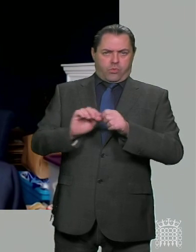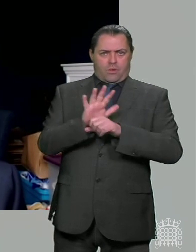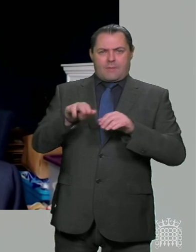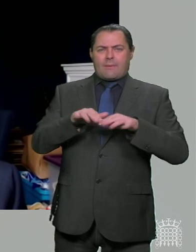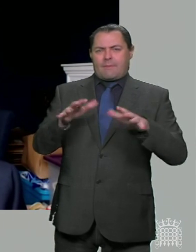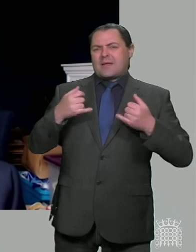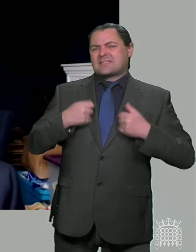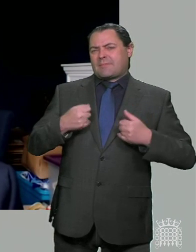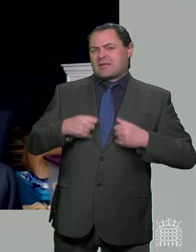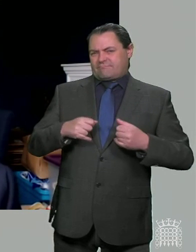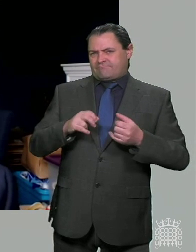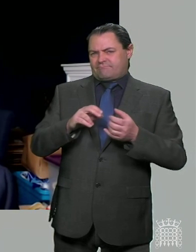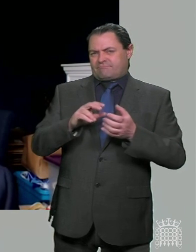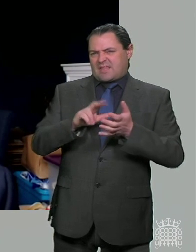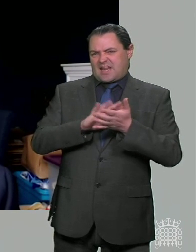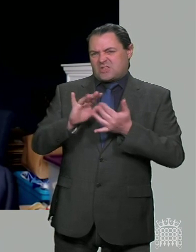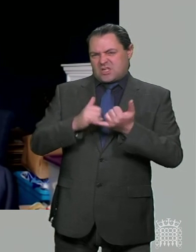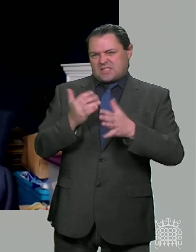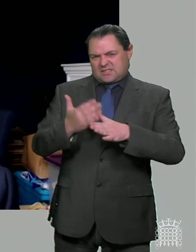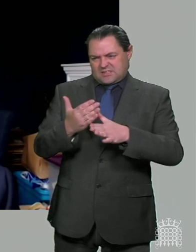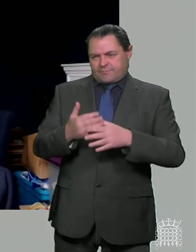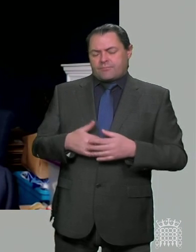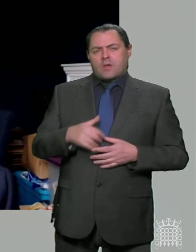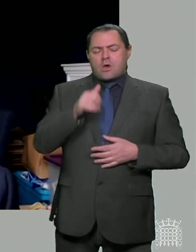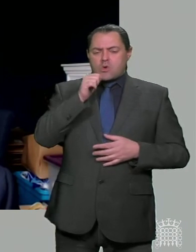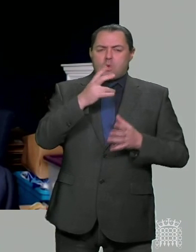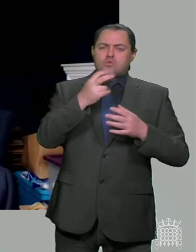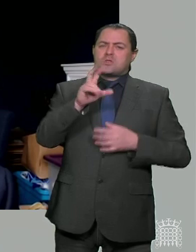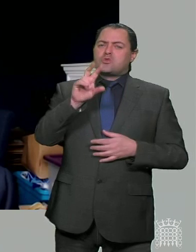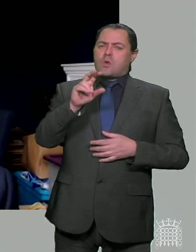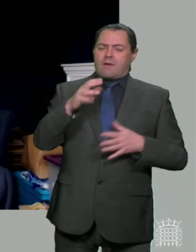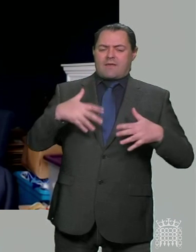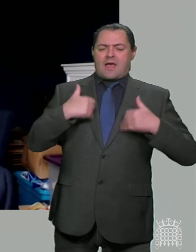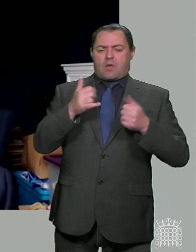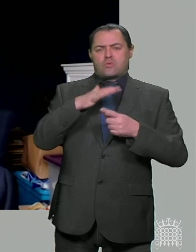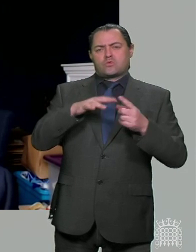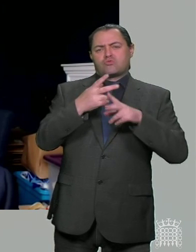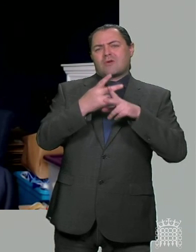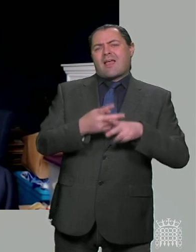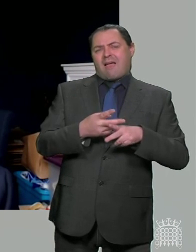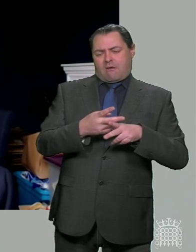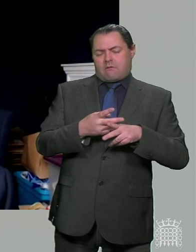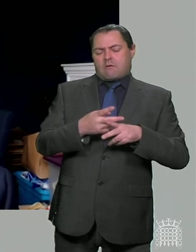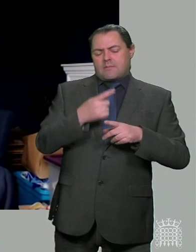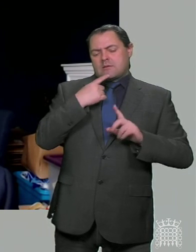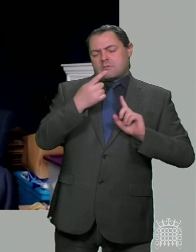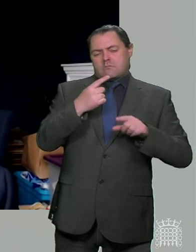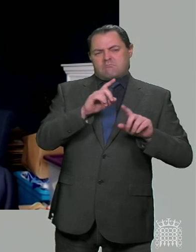My right honourable Friend will be aware that the Health and Social Care Act 2012 resulted in local authority commissioning of addiction services.